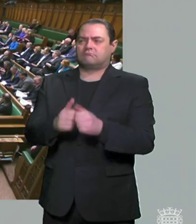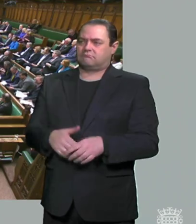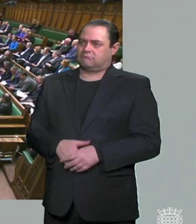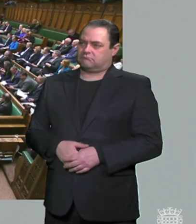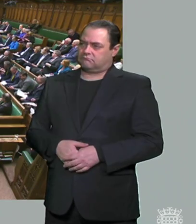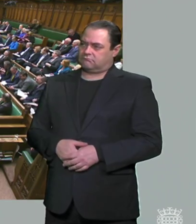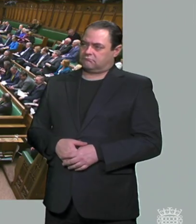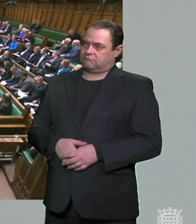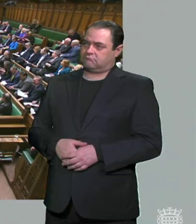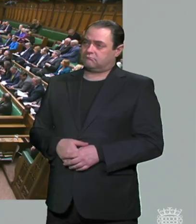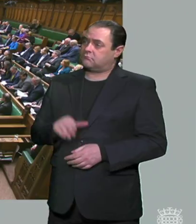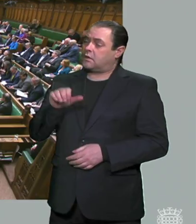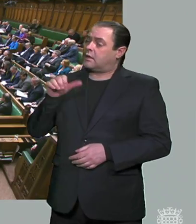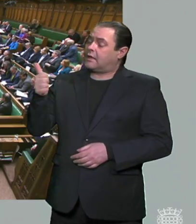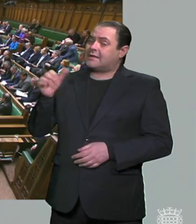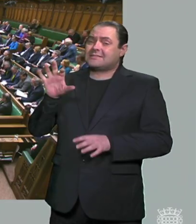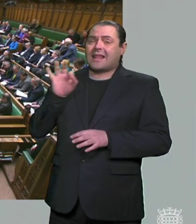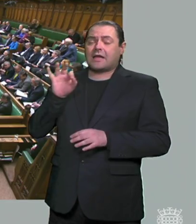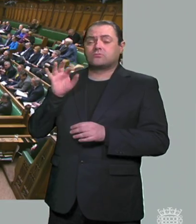I call the Chair of the Select Committee.